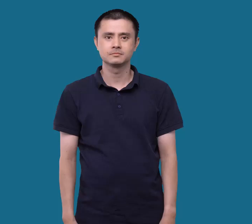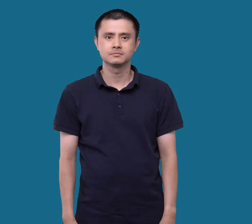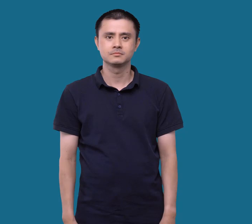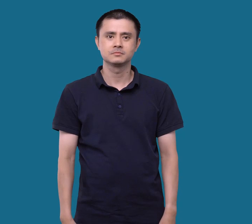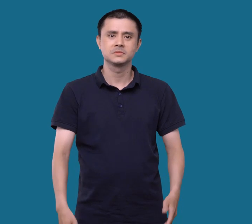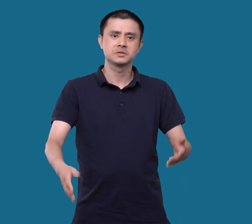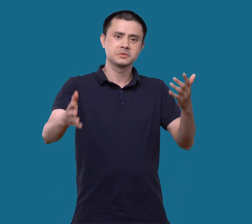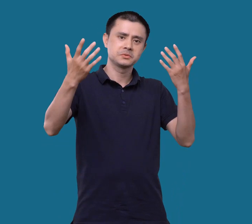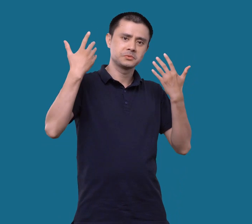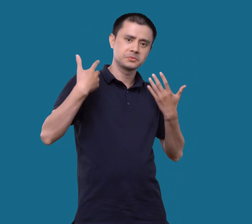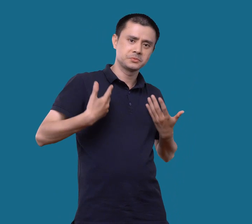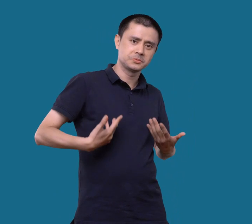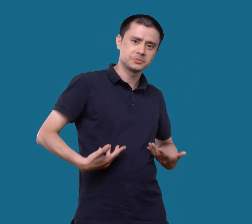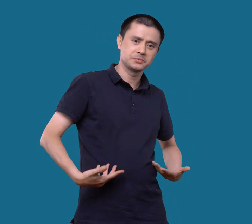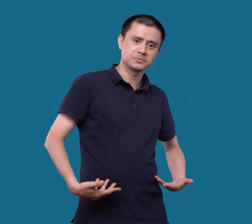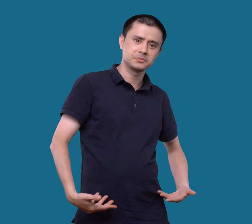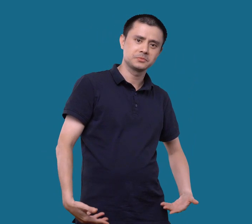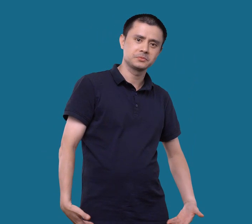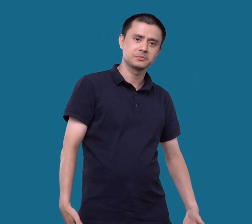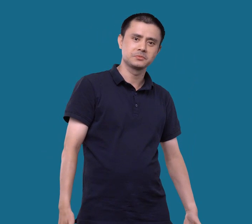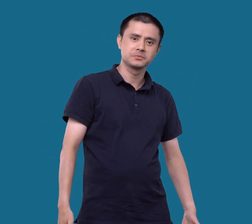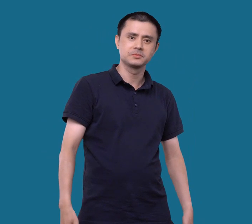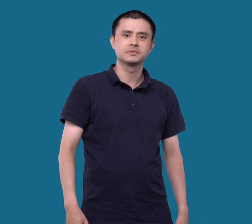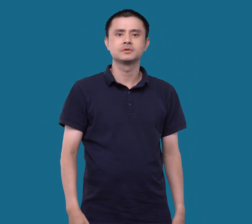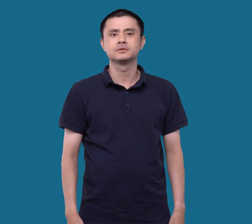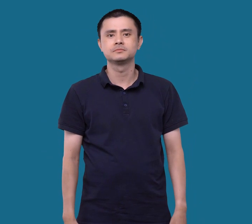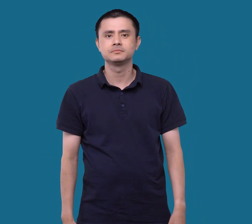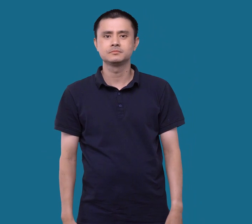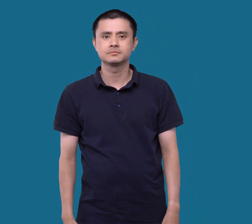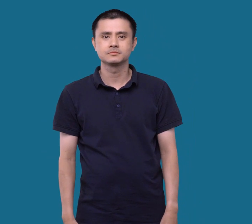ngoại hình